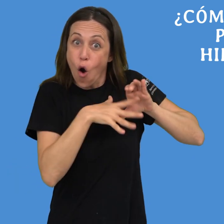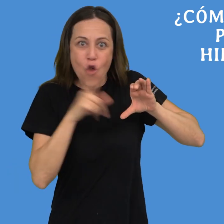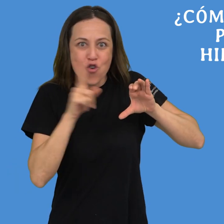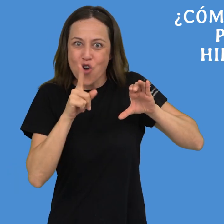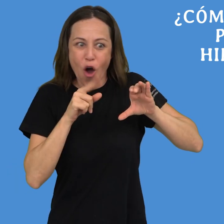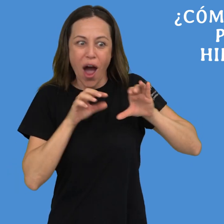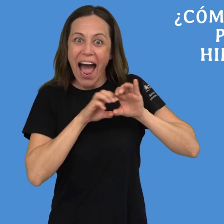no